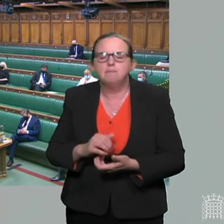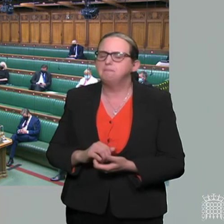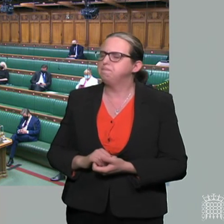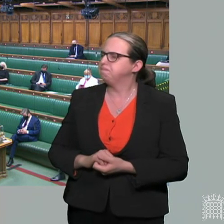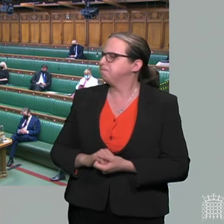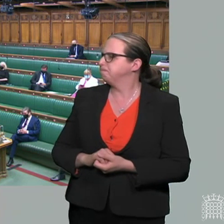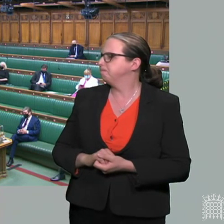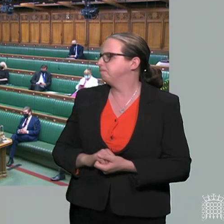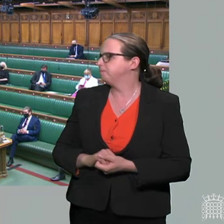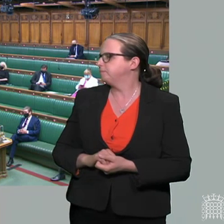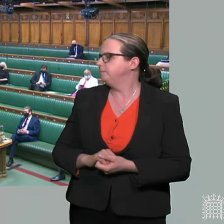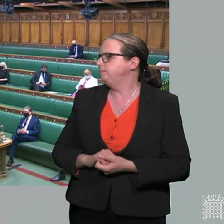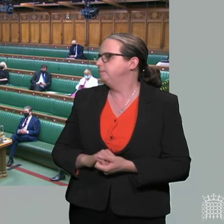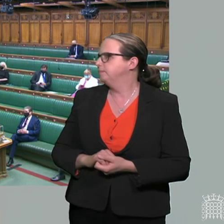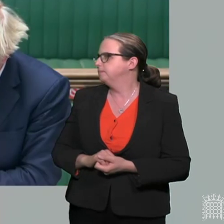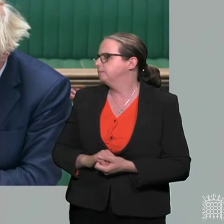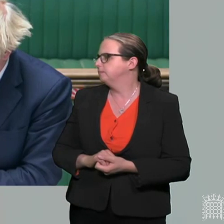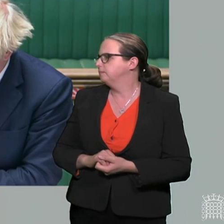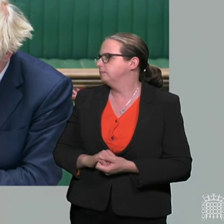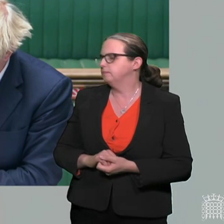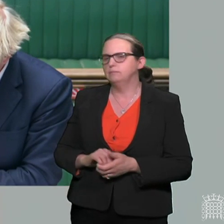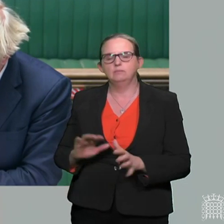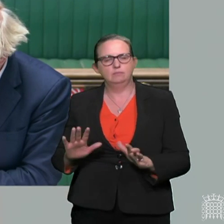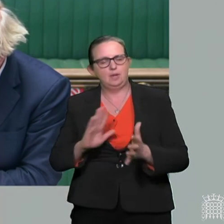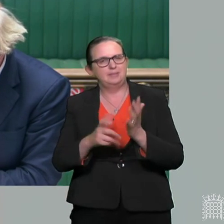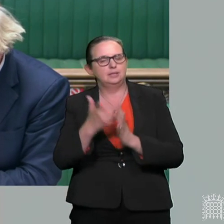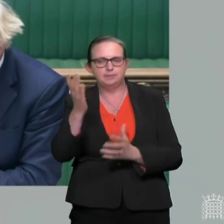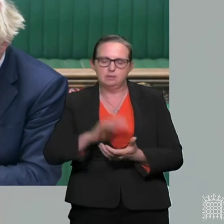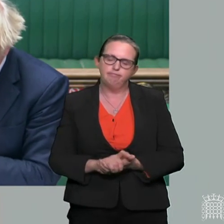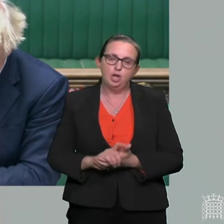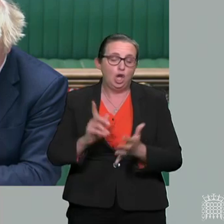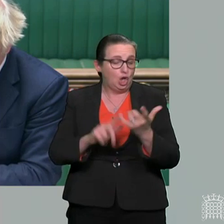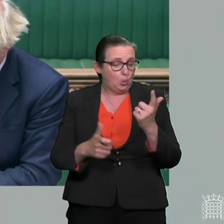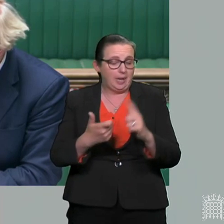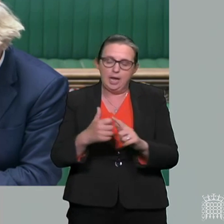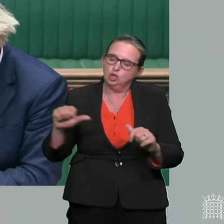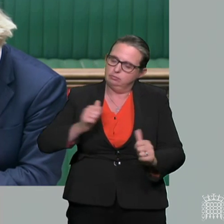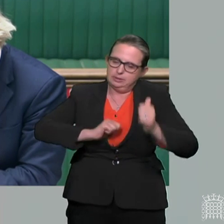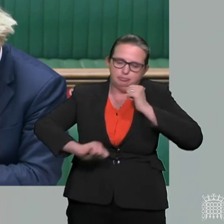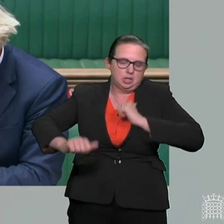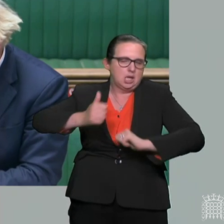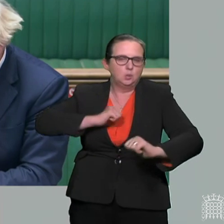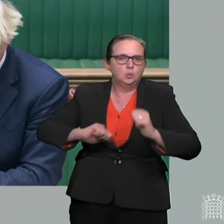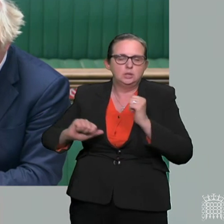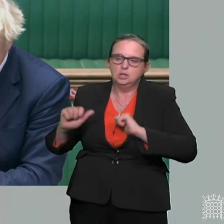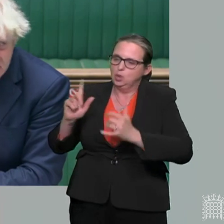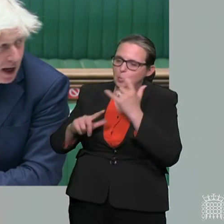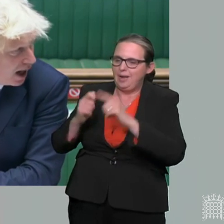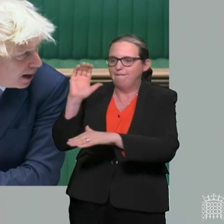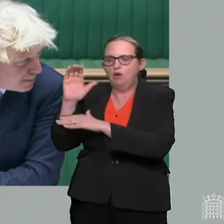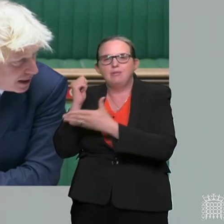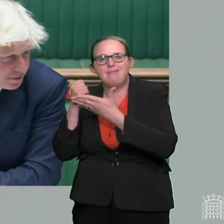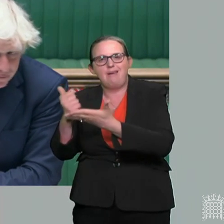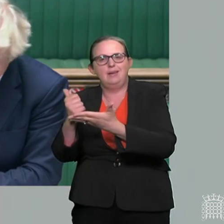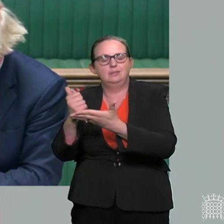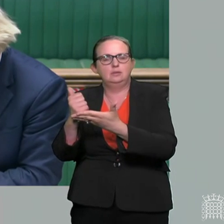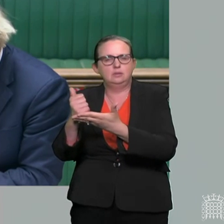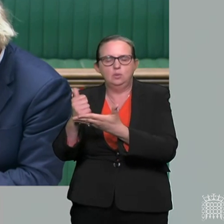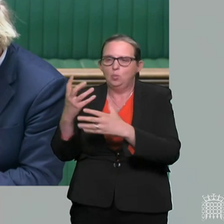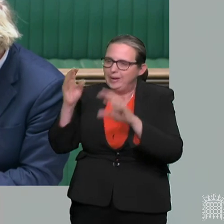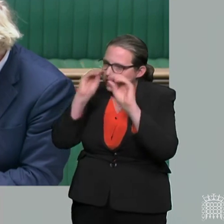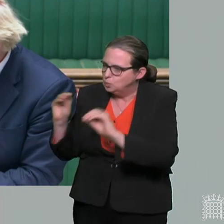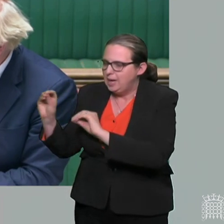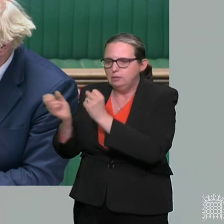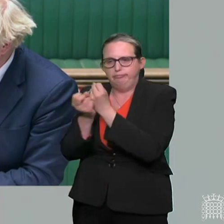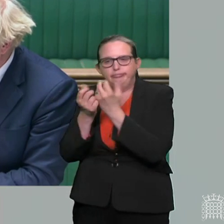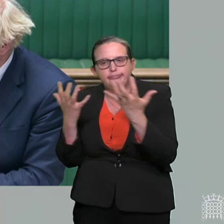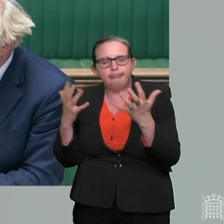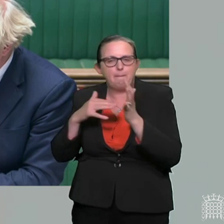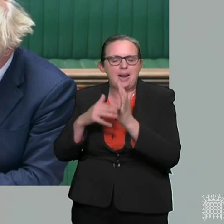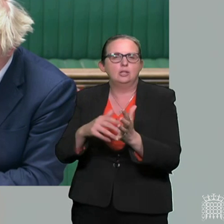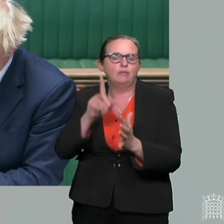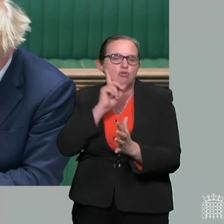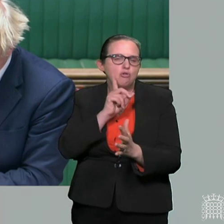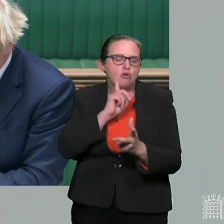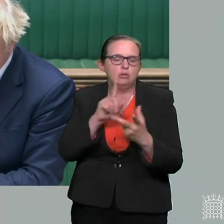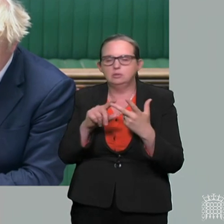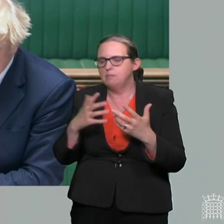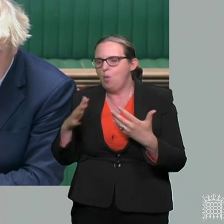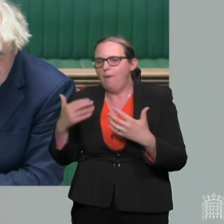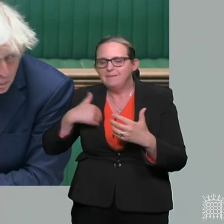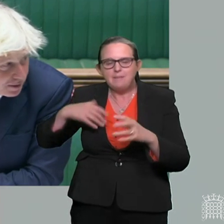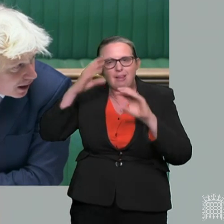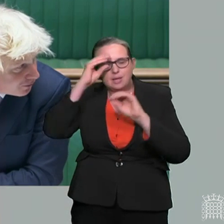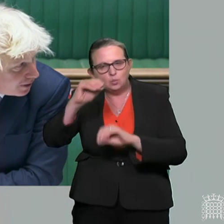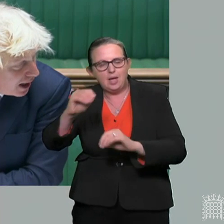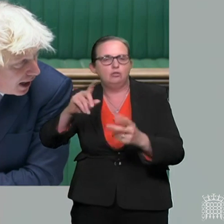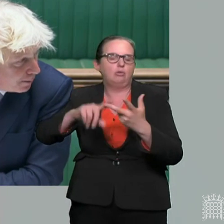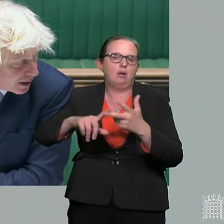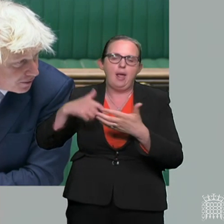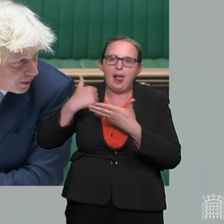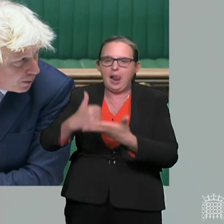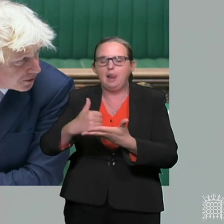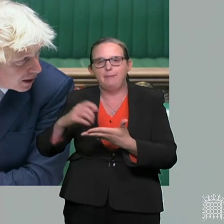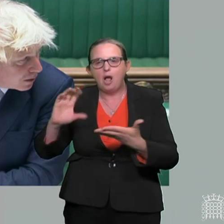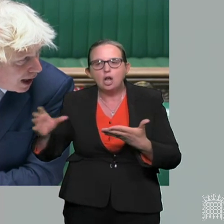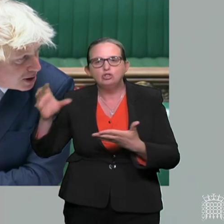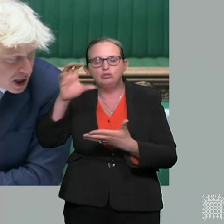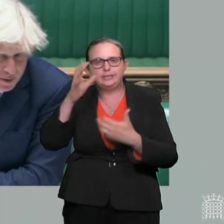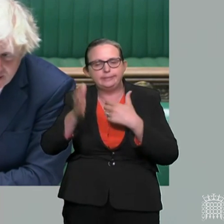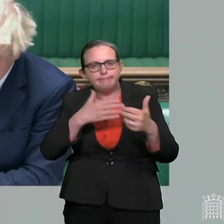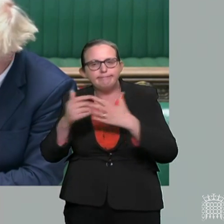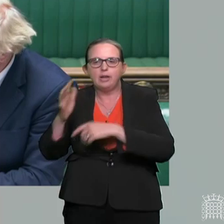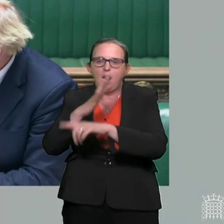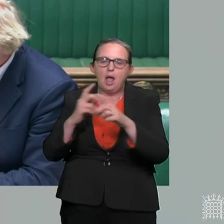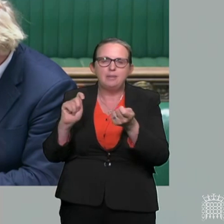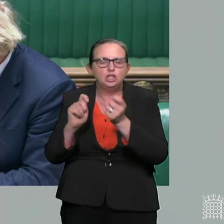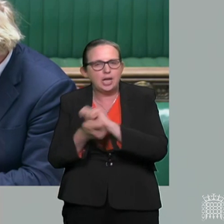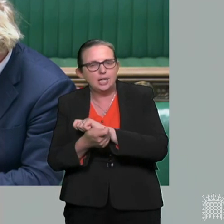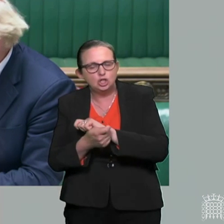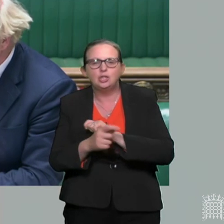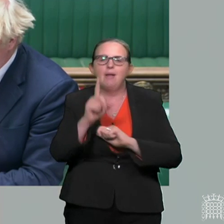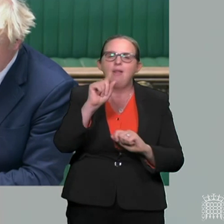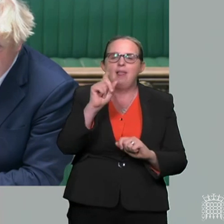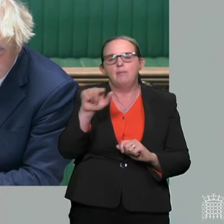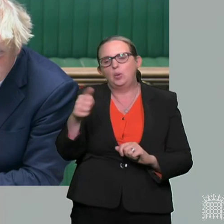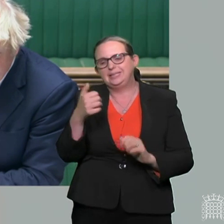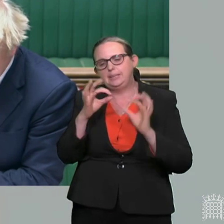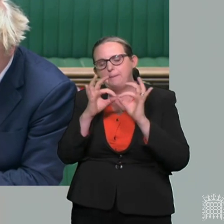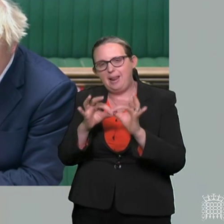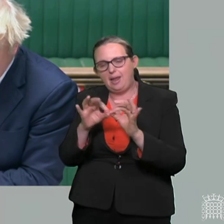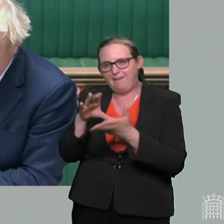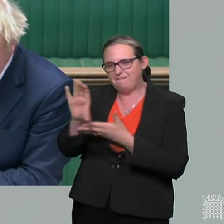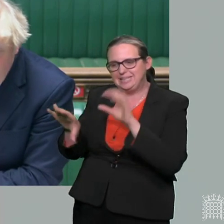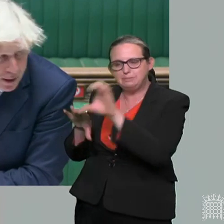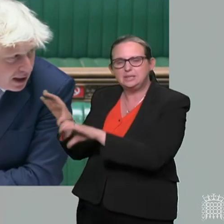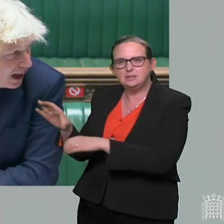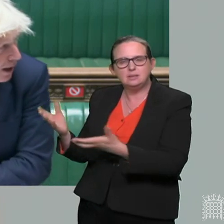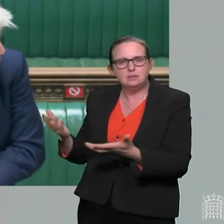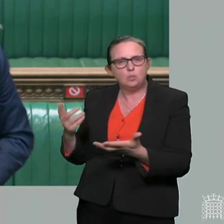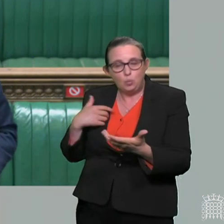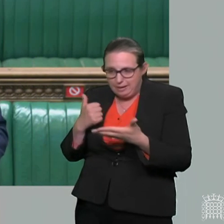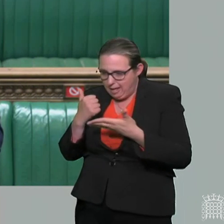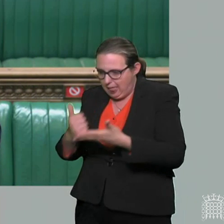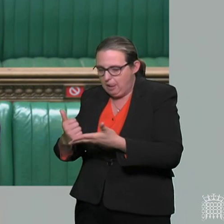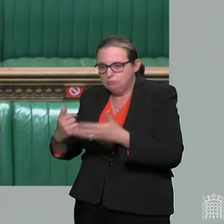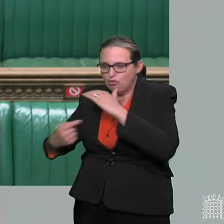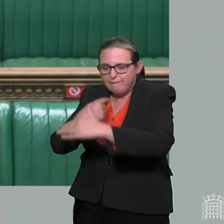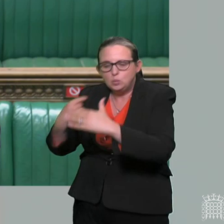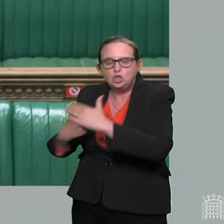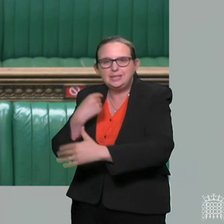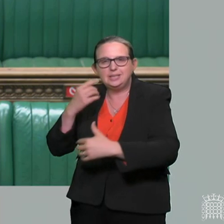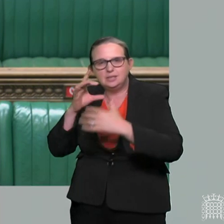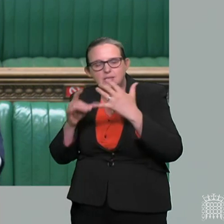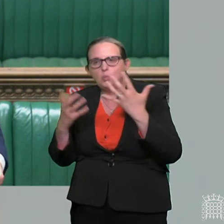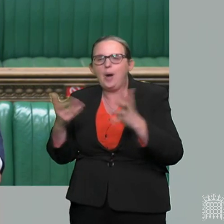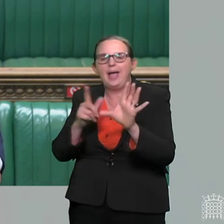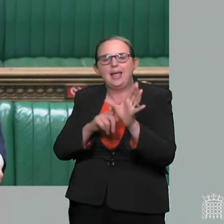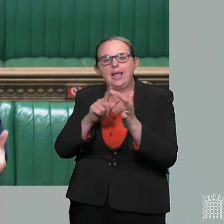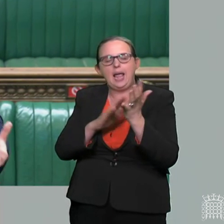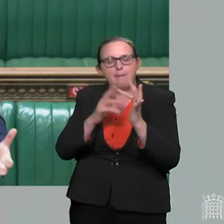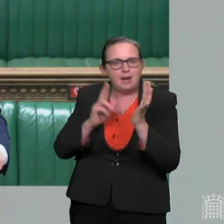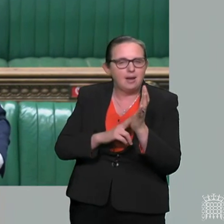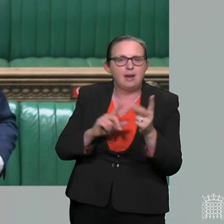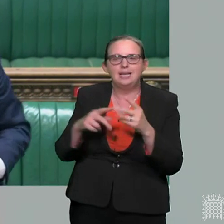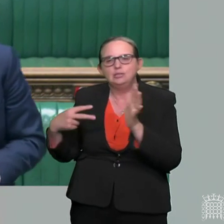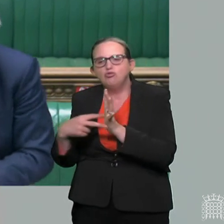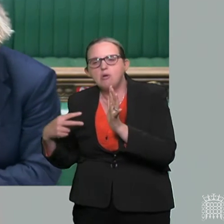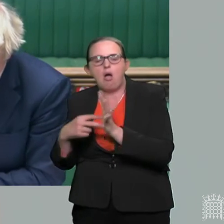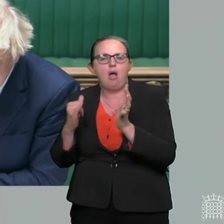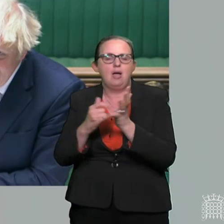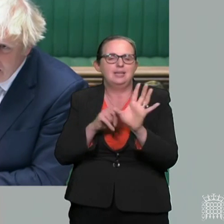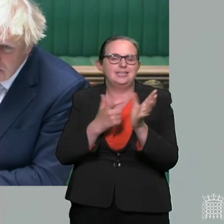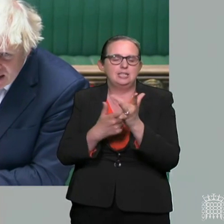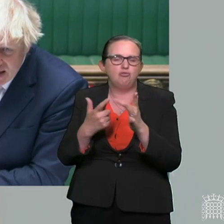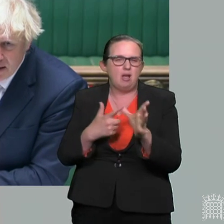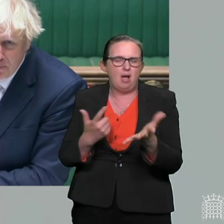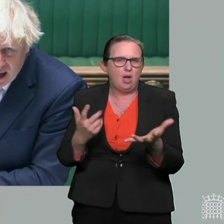I think the people of this entire country should be immensely proud of what the UK is doing abroad, whether it is educating millions of girls, with an increase in support for female education, helping countries around the world to tackle climate change with £11.6 billion of investment, or helping refugees in Yemen, Syria or Ethiopia with £900 million.